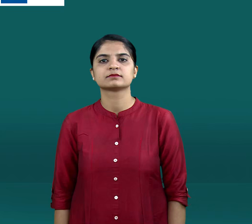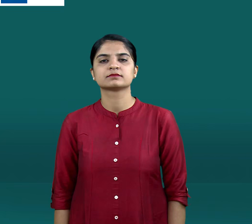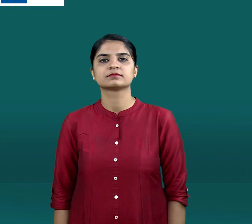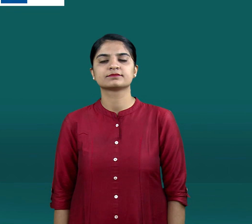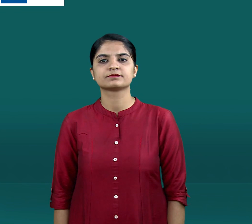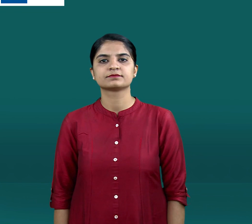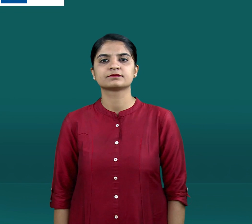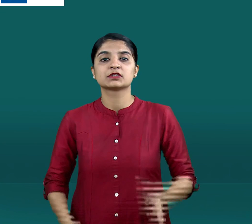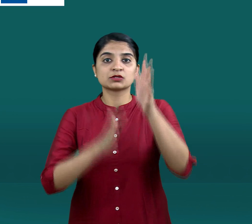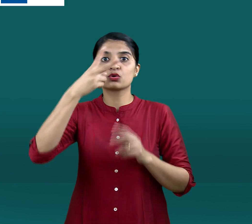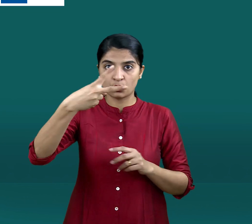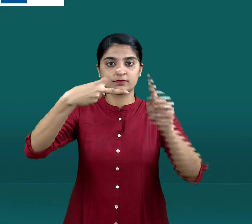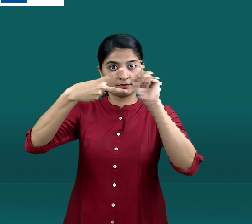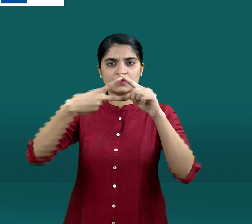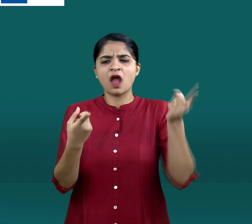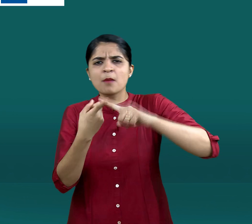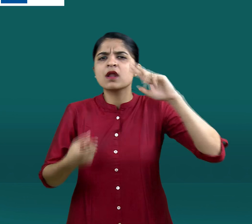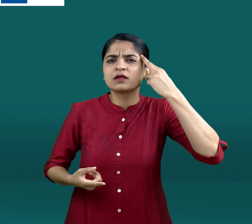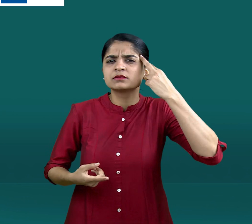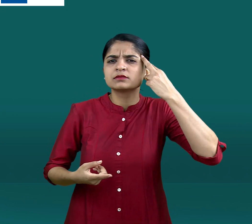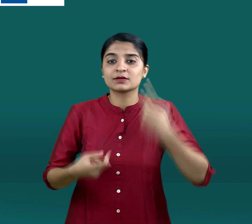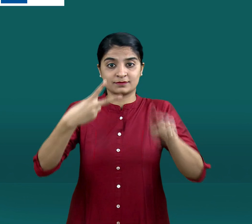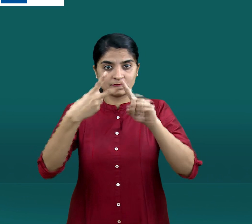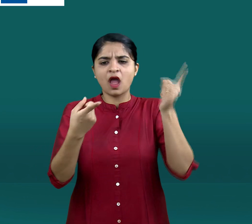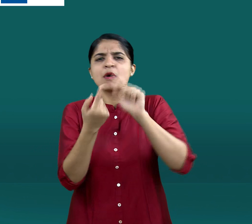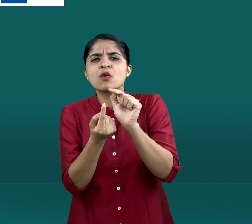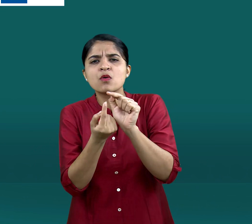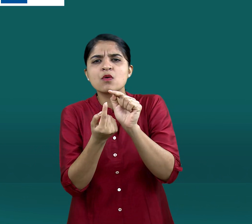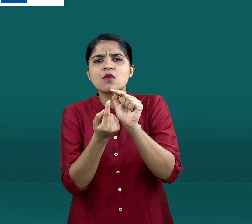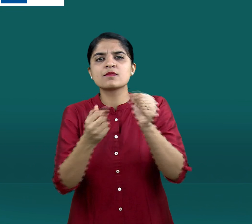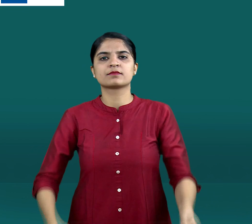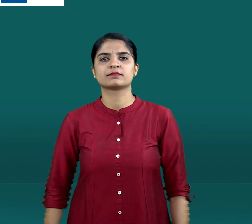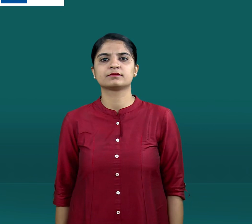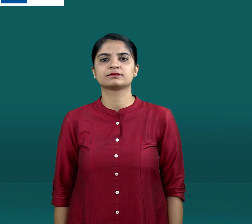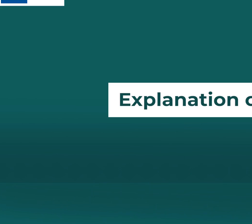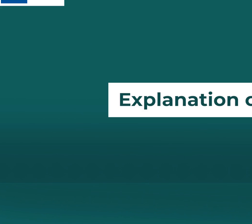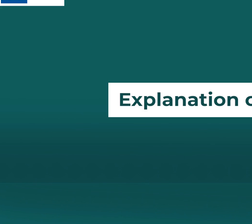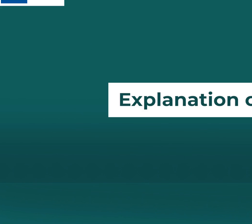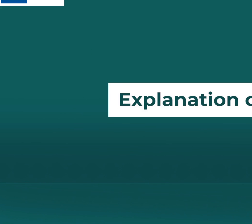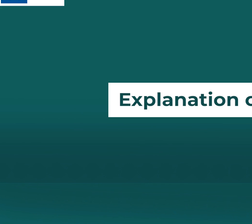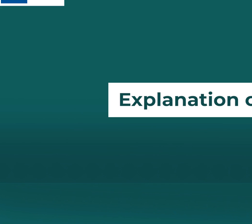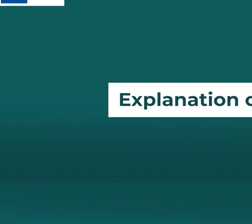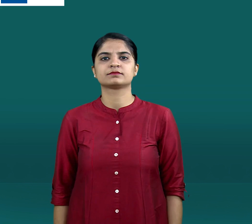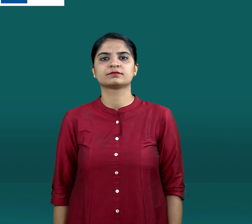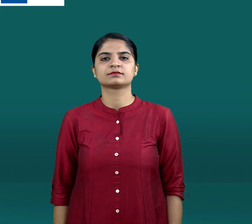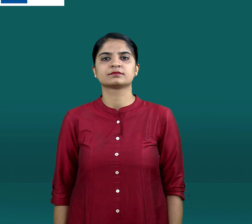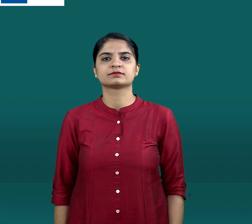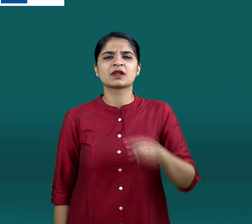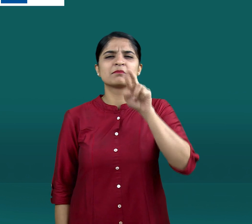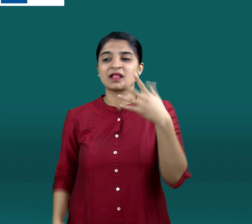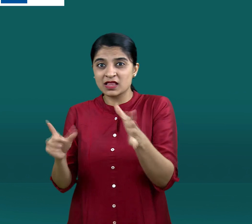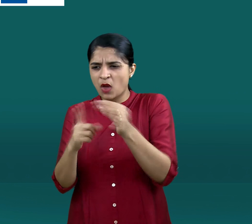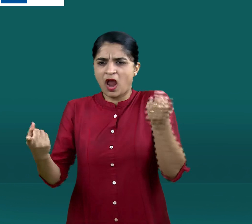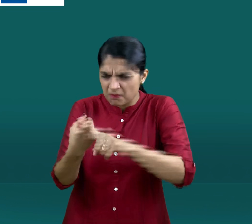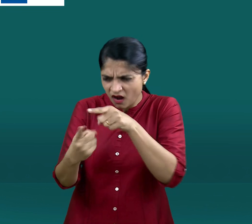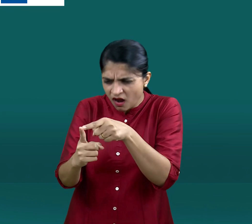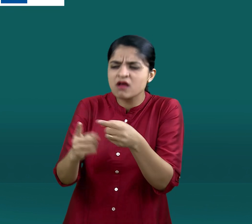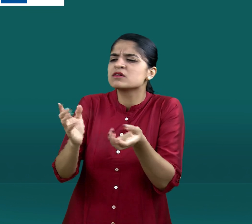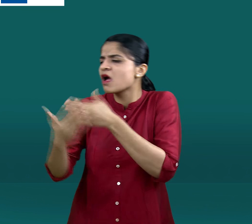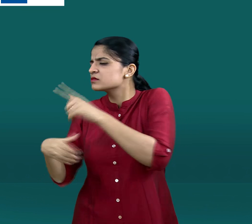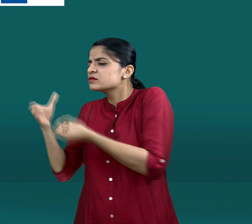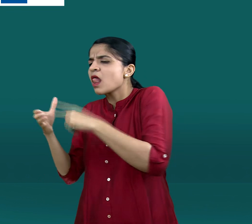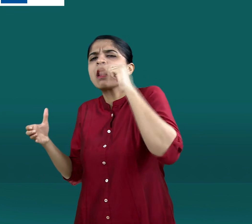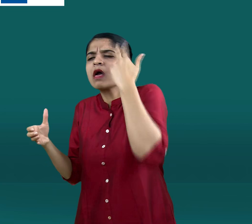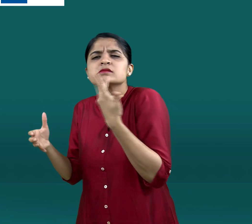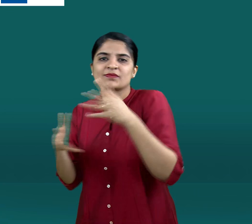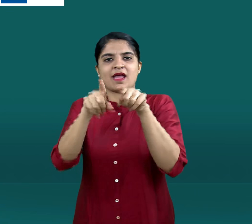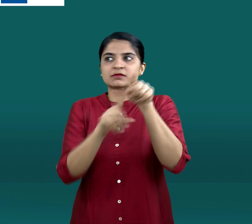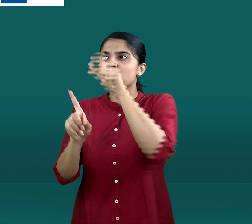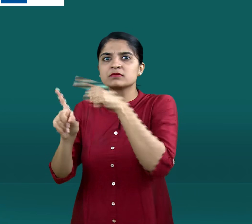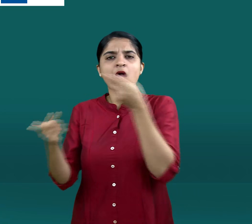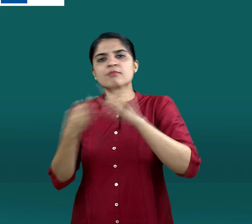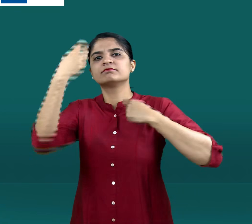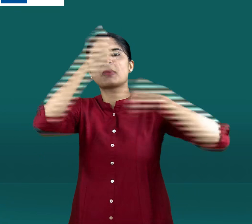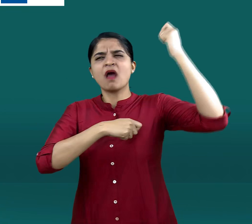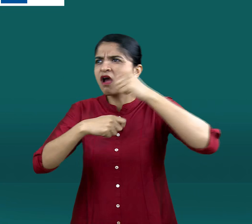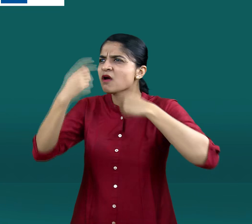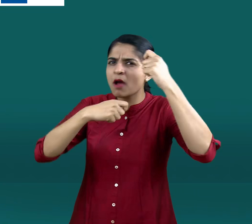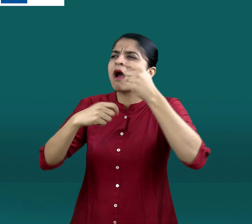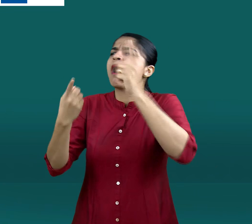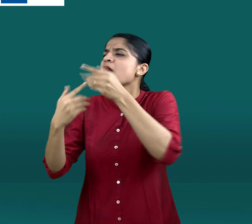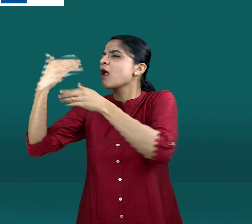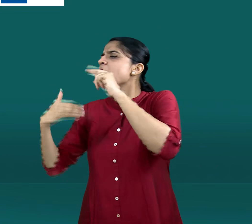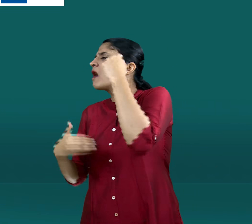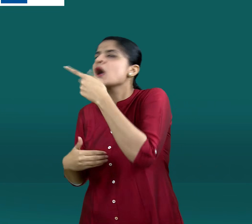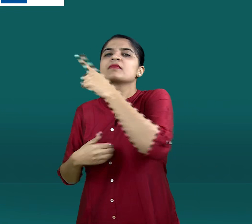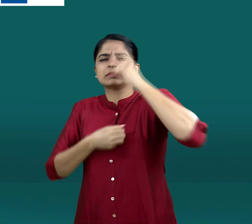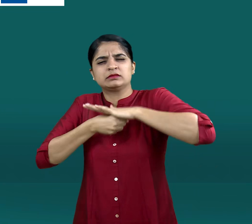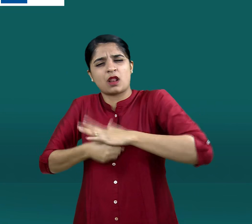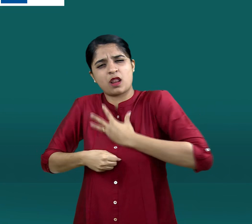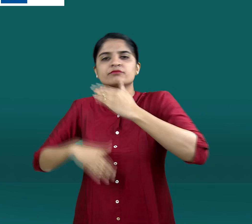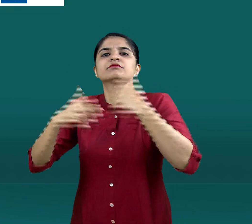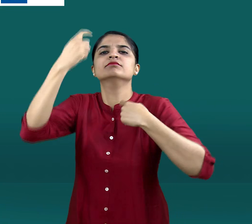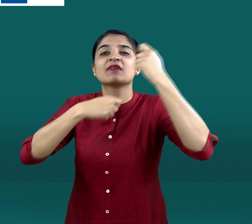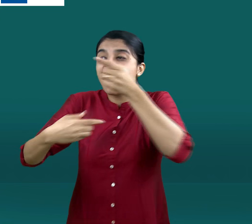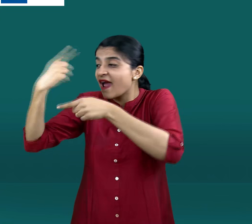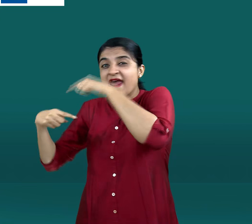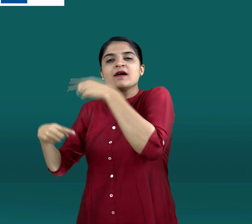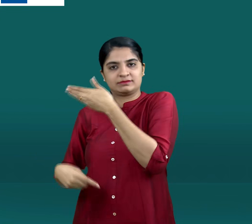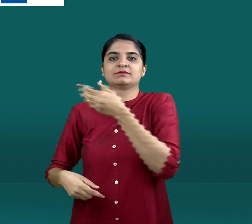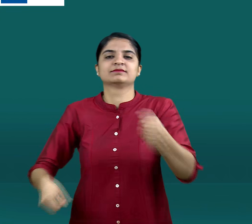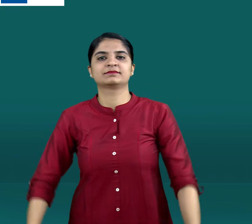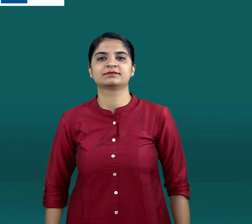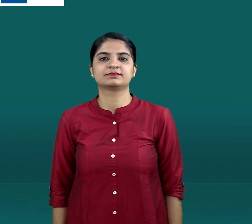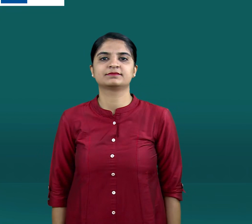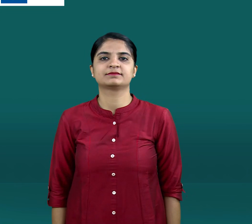Causes